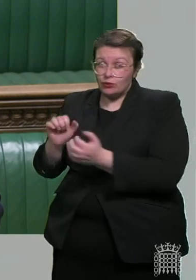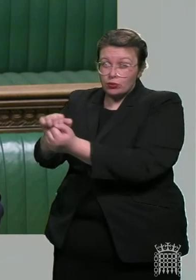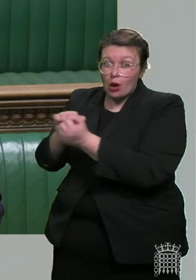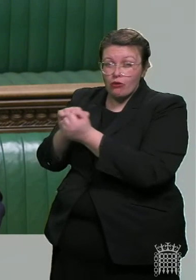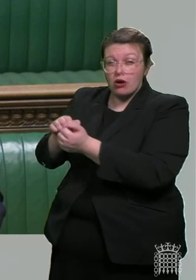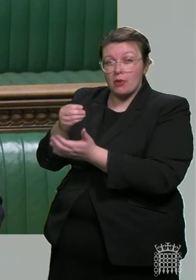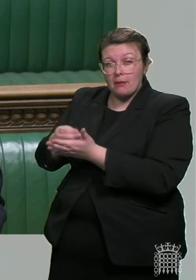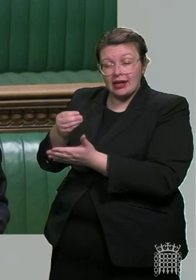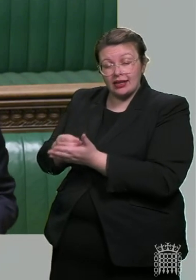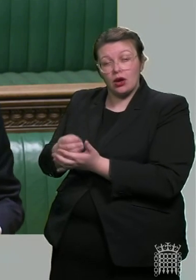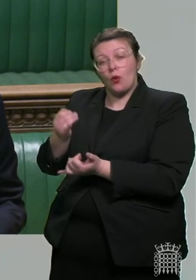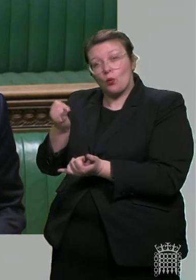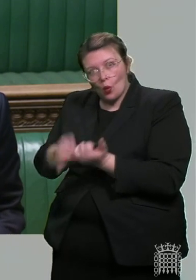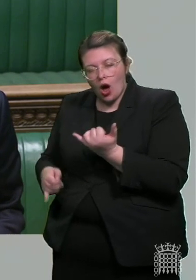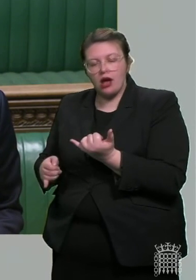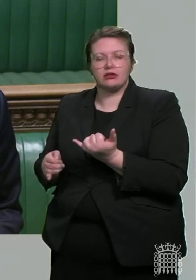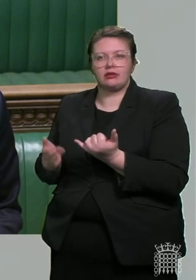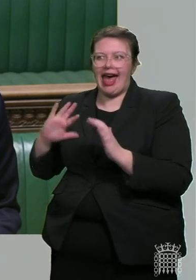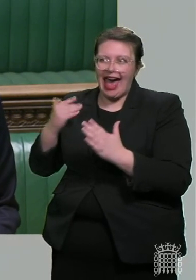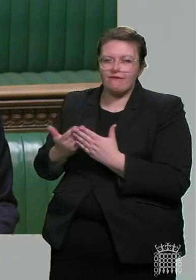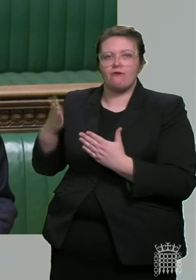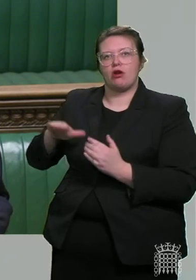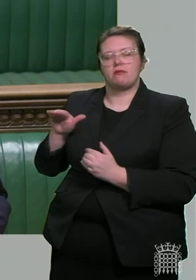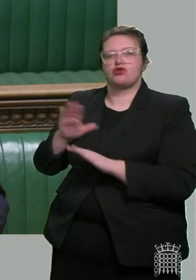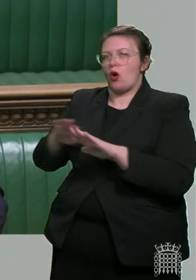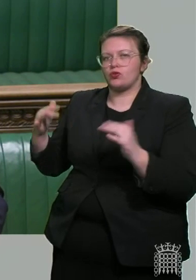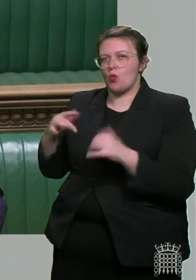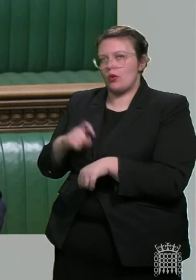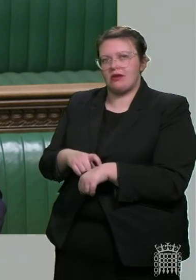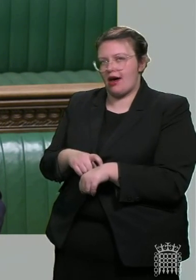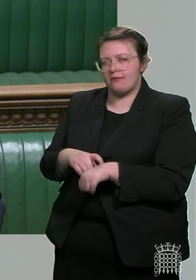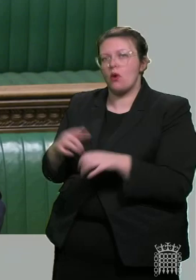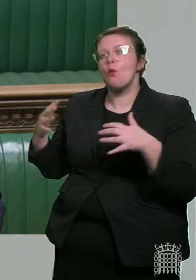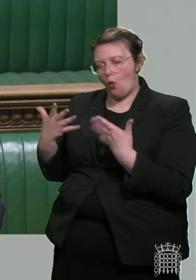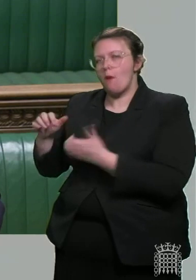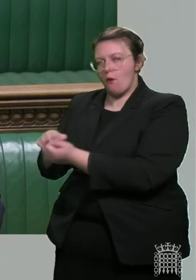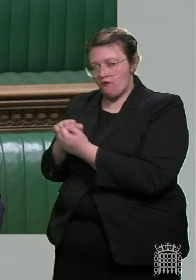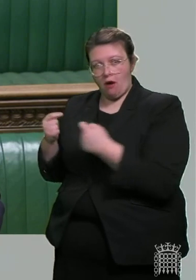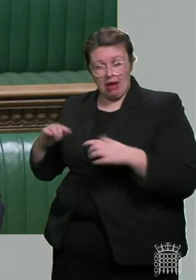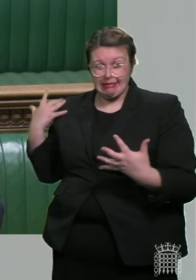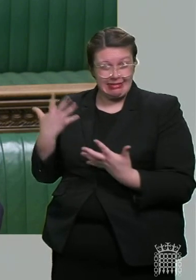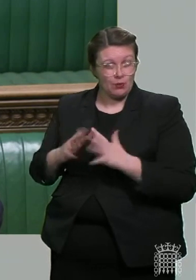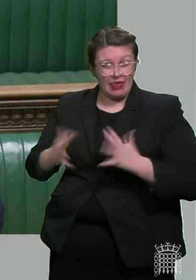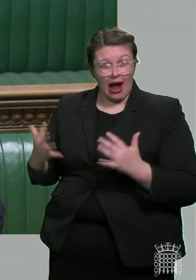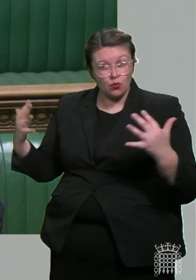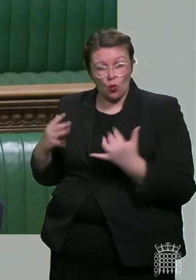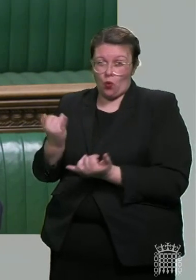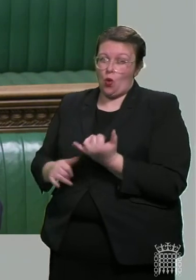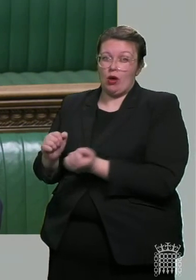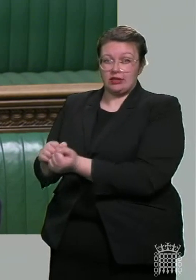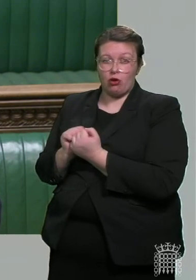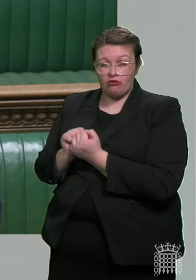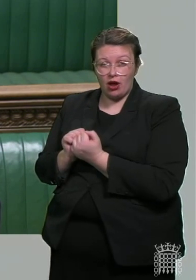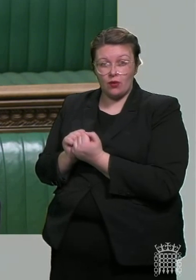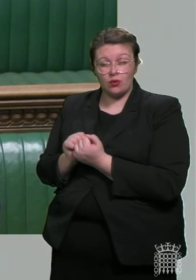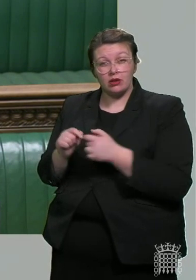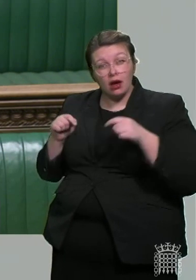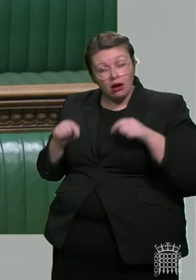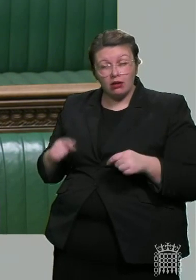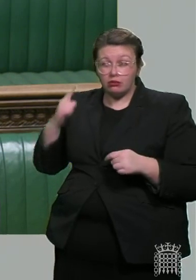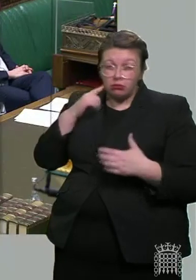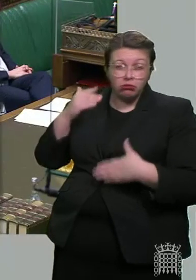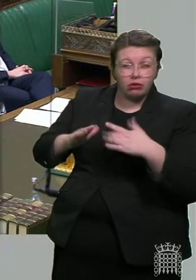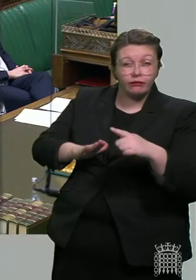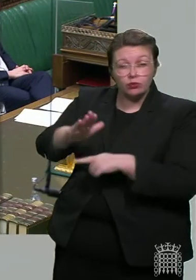It is going to take this country, and the whole world, a long time to recover from this extraordinary economic situation.